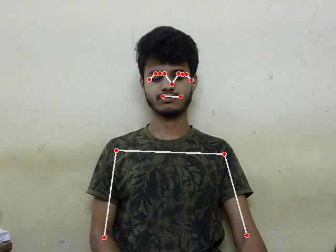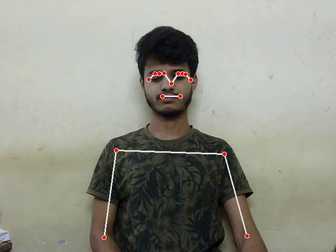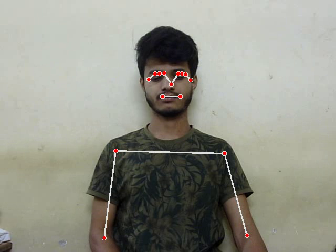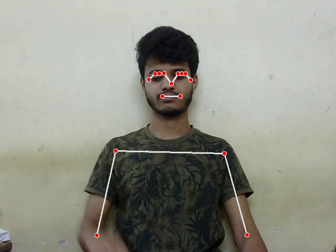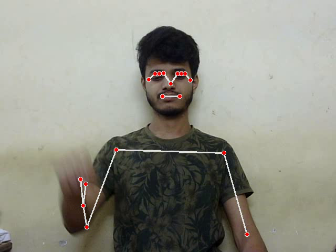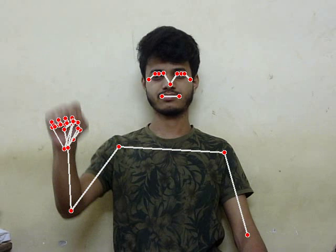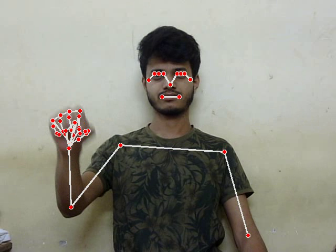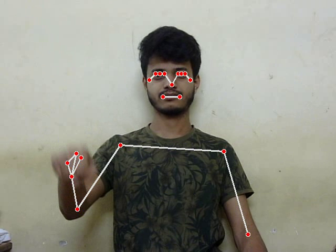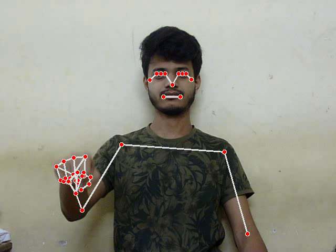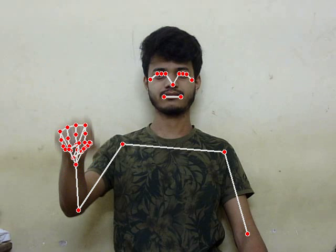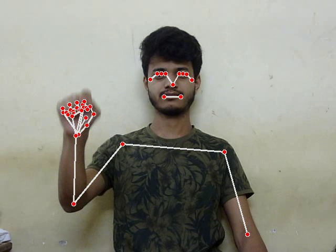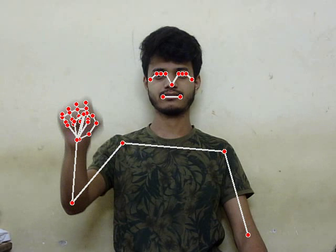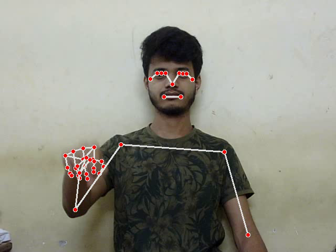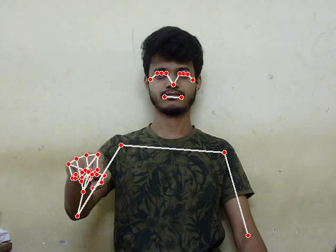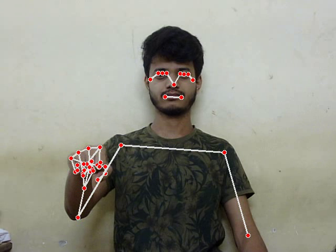yes